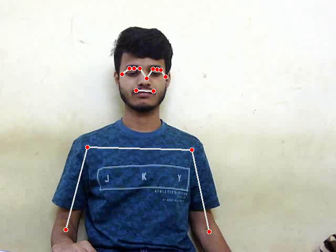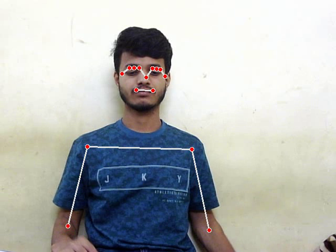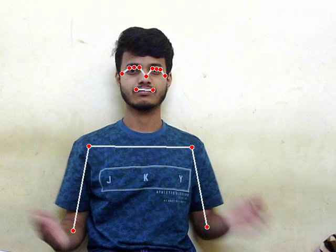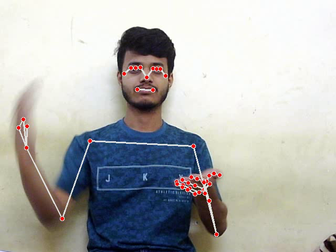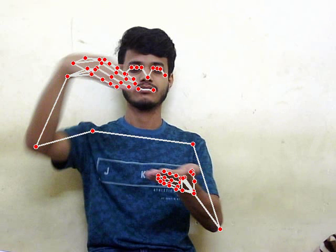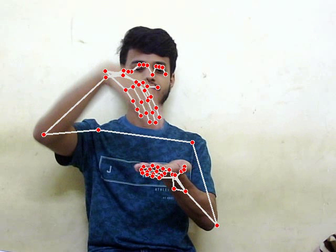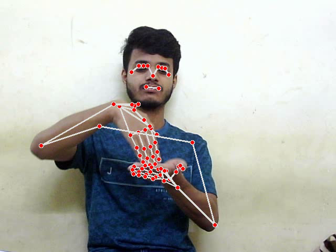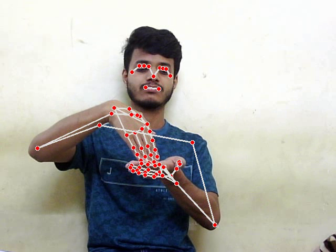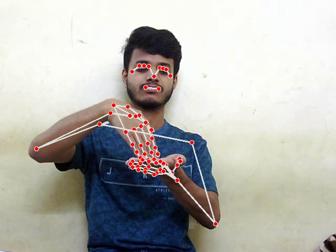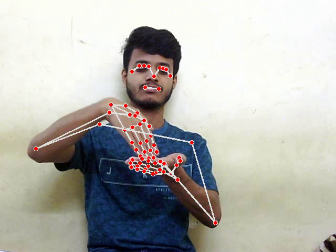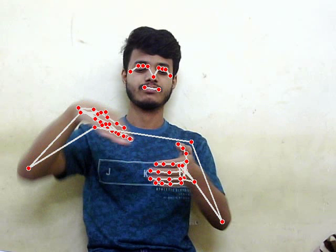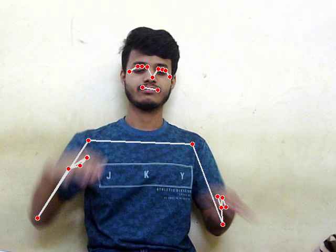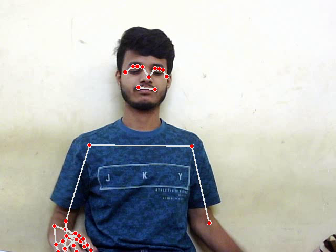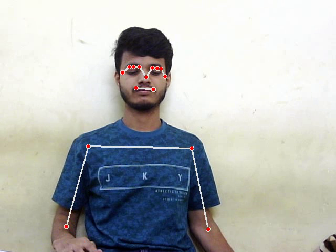again